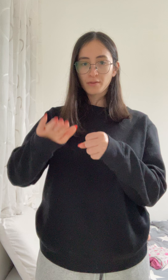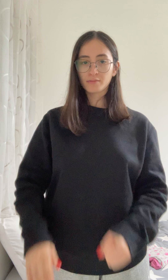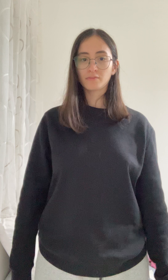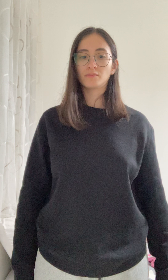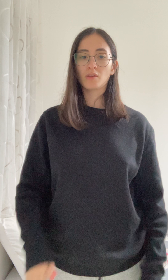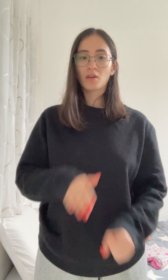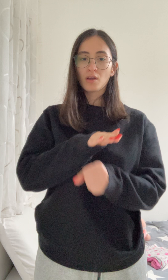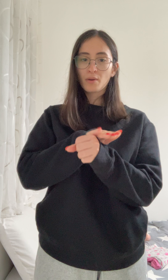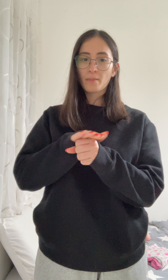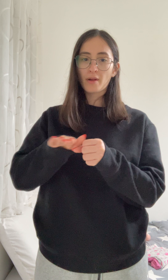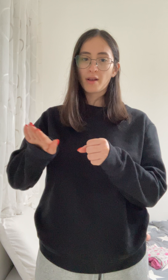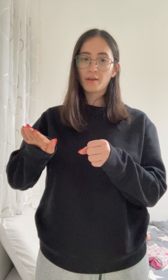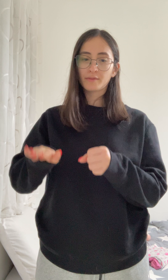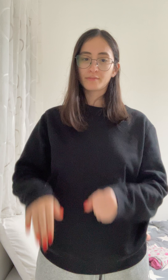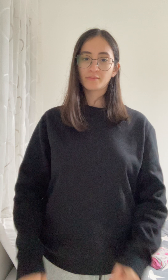מלא